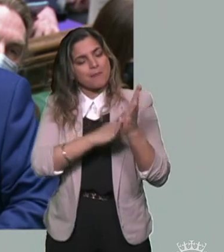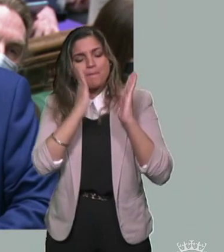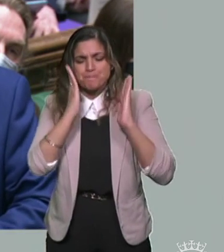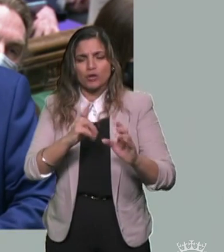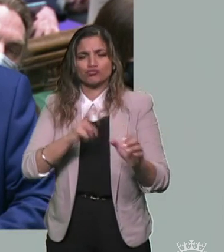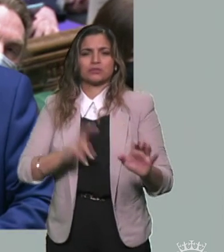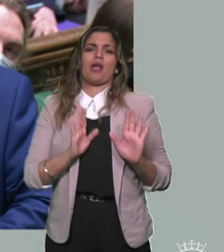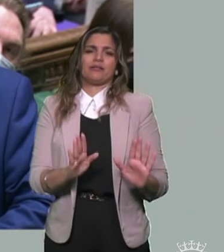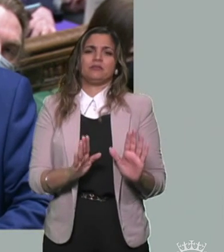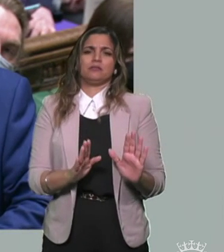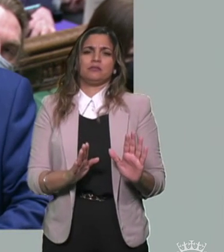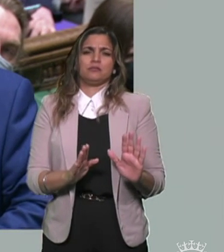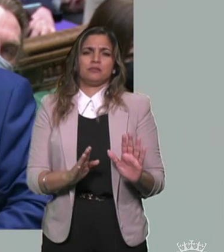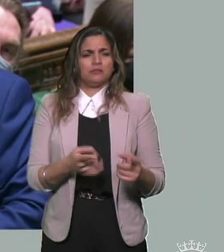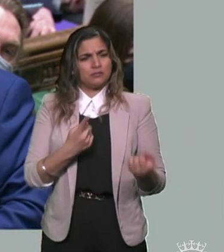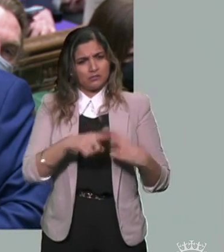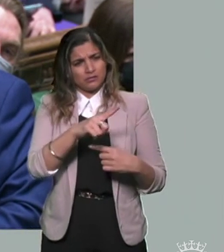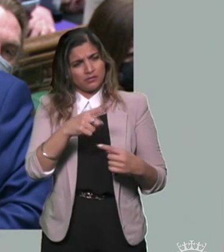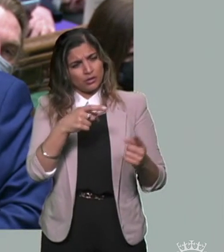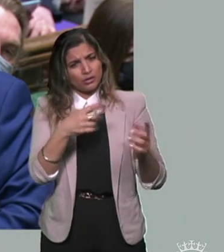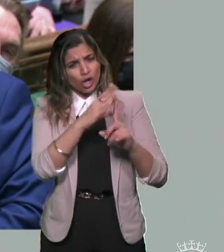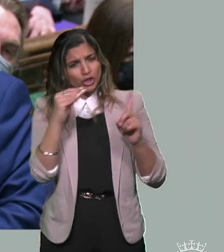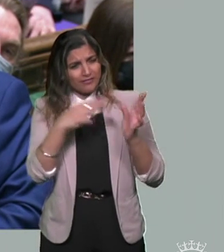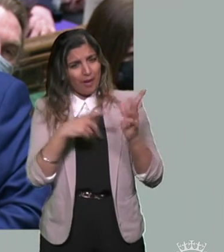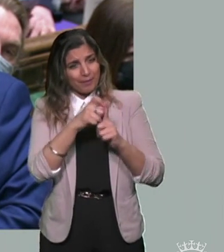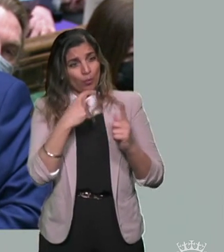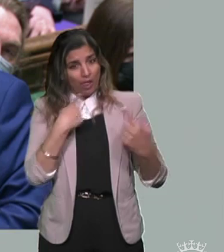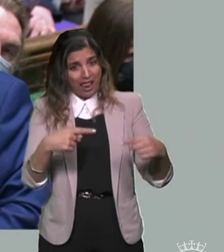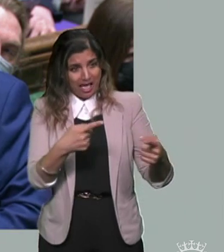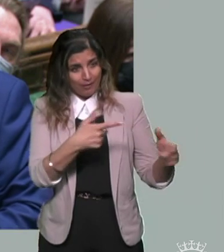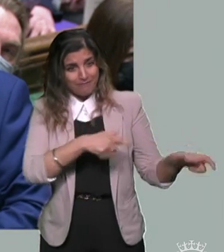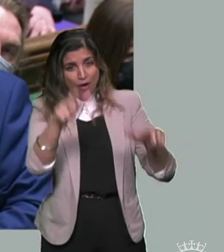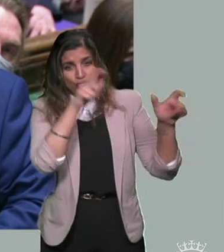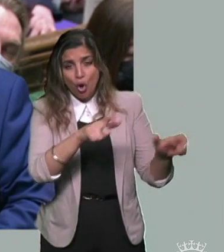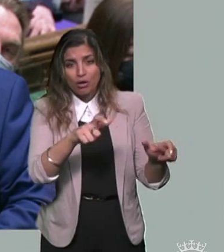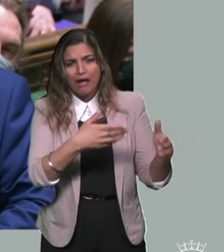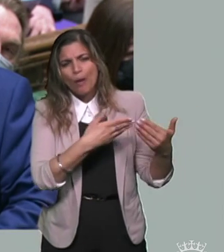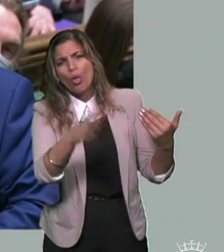How much longer will Tory MPs let this go on for?